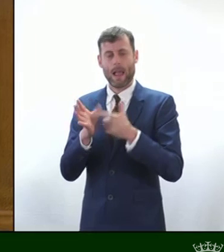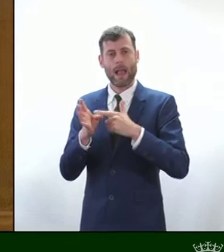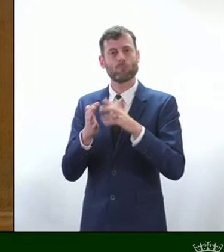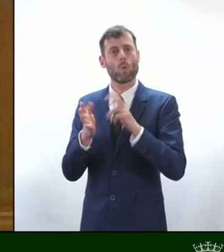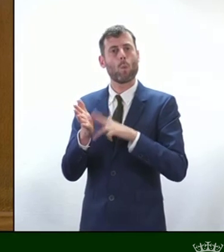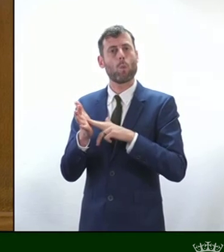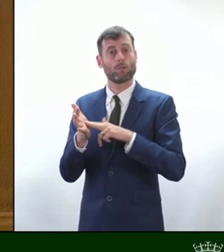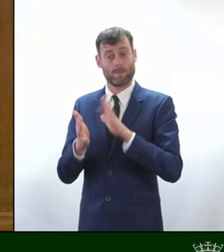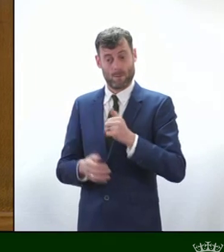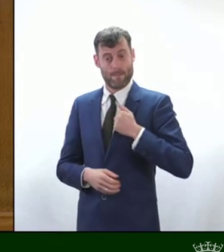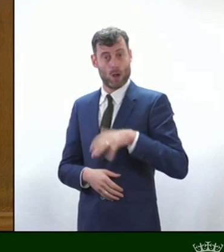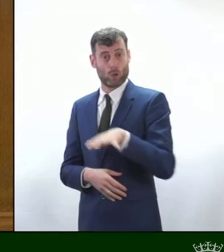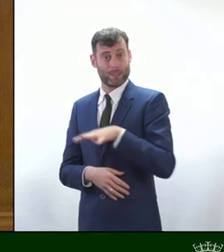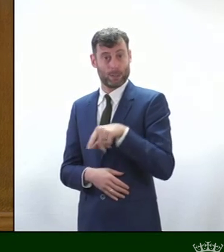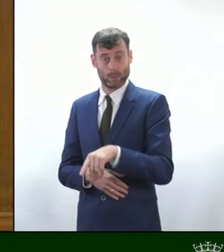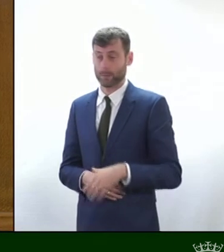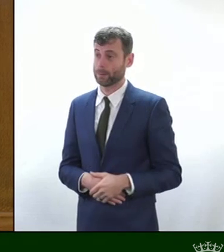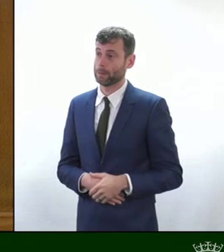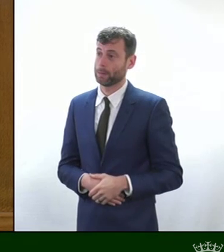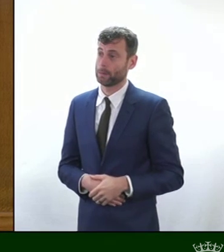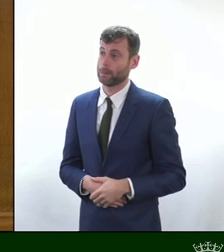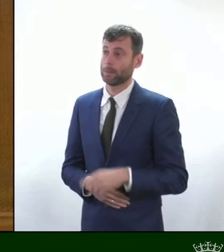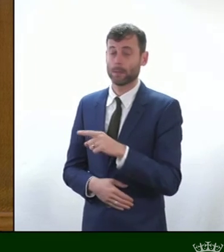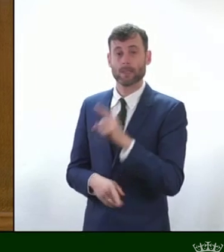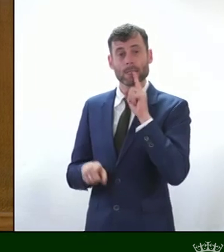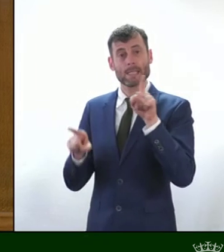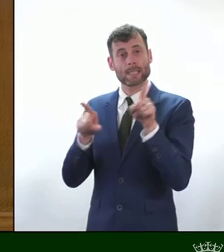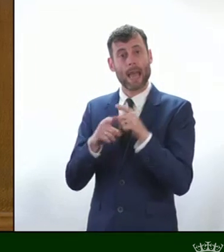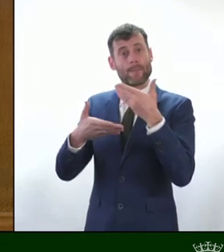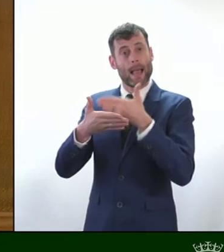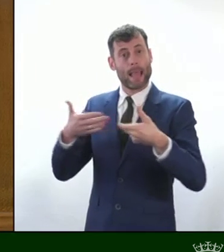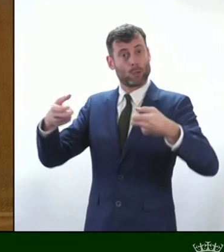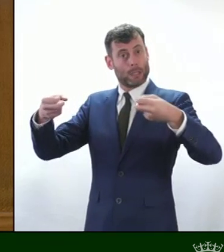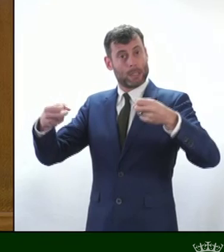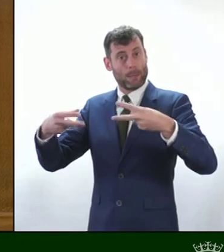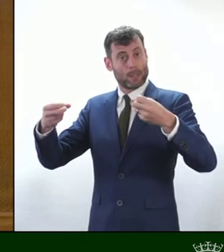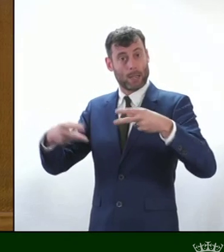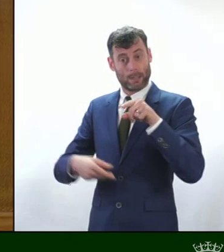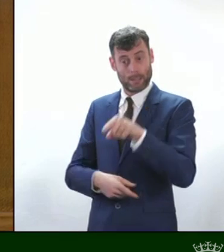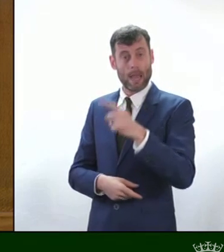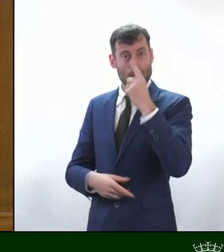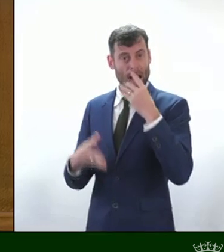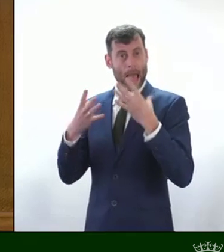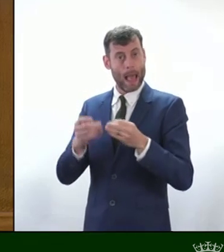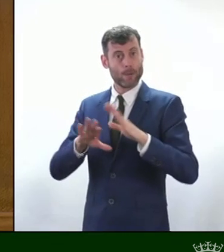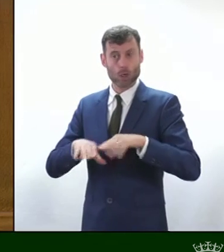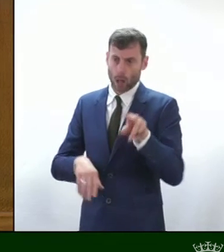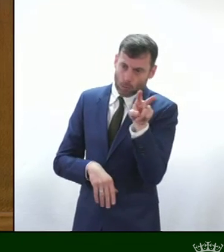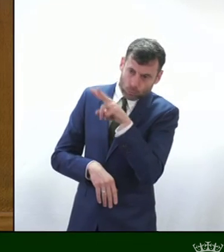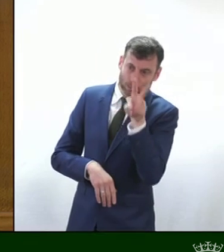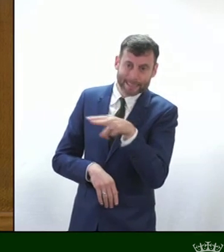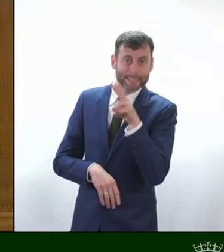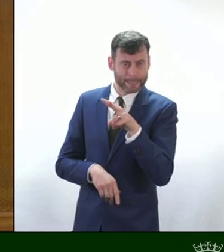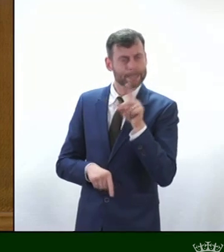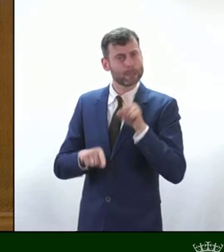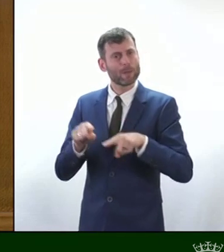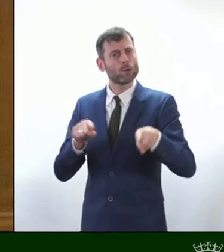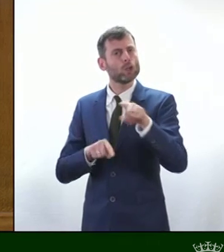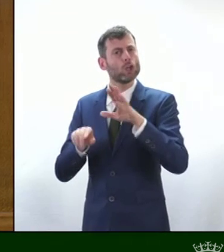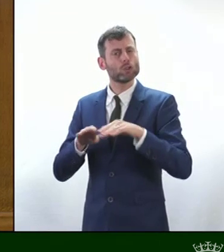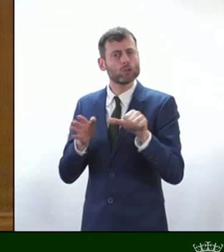There is a wealth of evidence that default same-language subtitling can have a dramatic effect on children’s literacy, particularly for disadvantaged children.